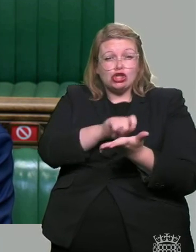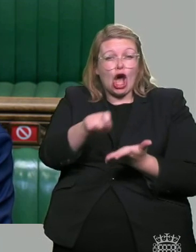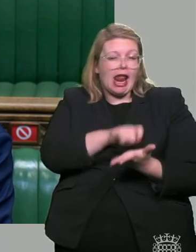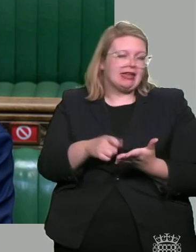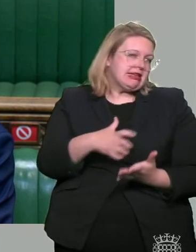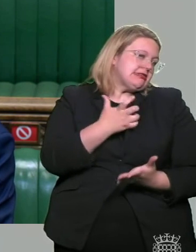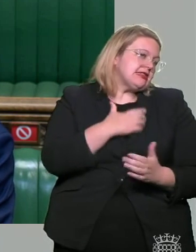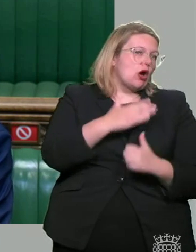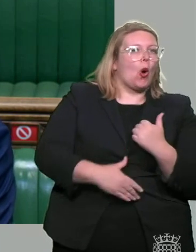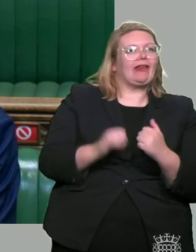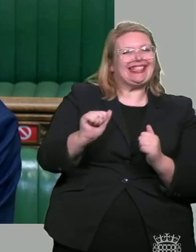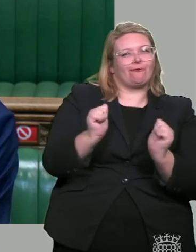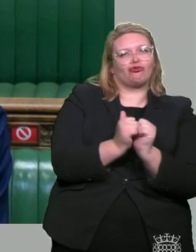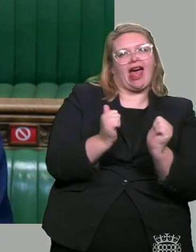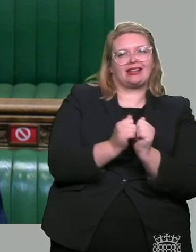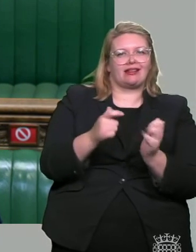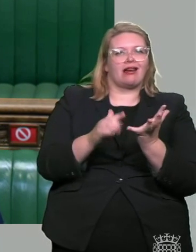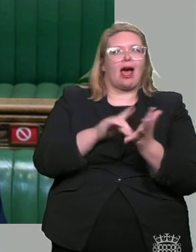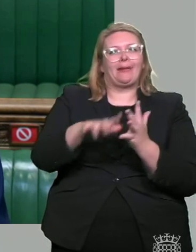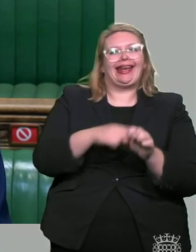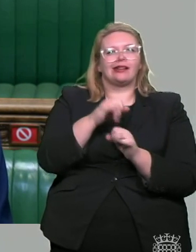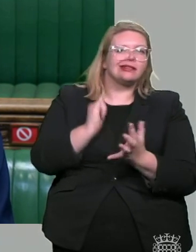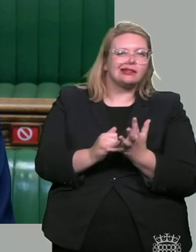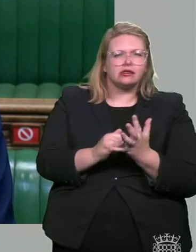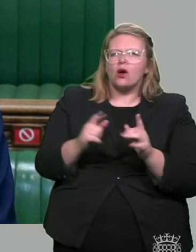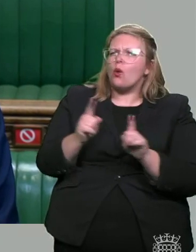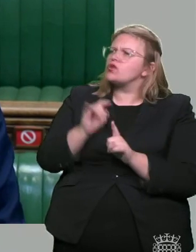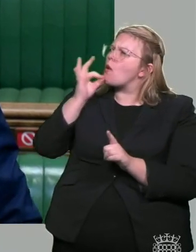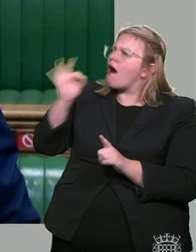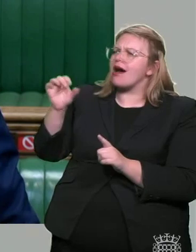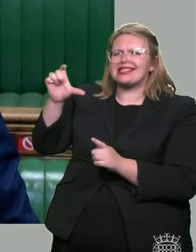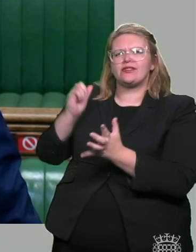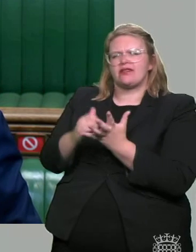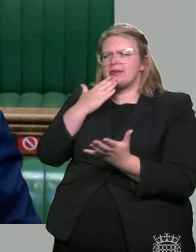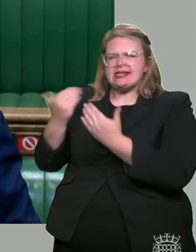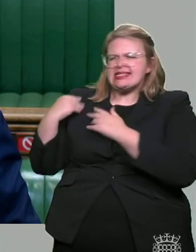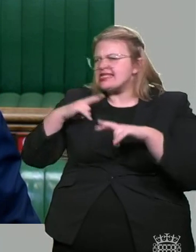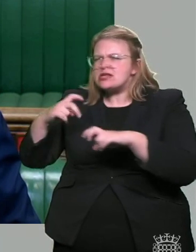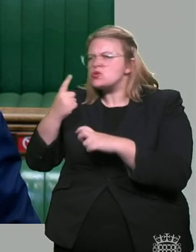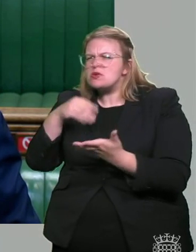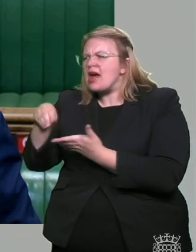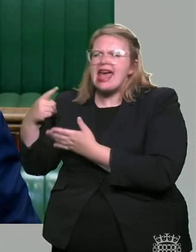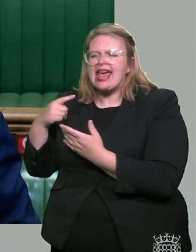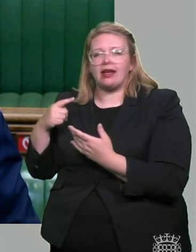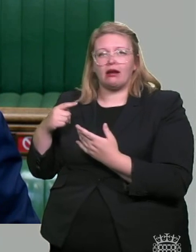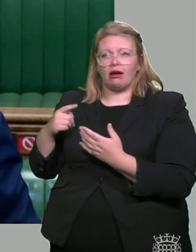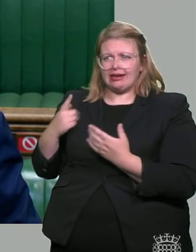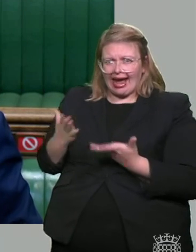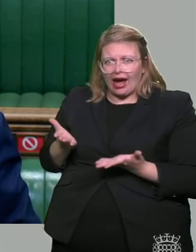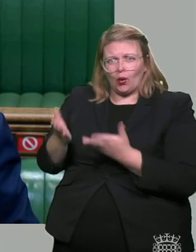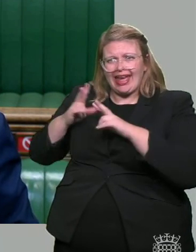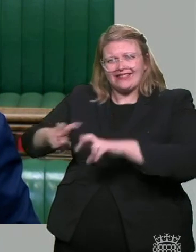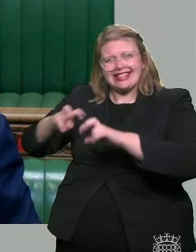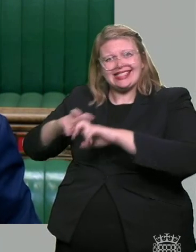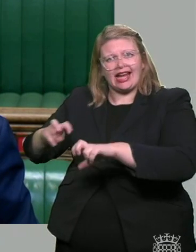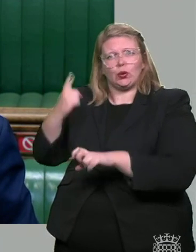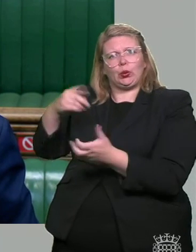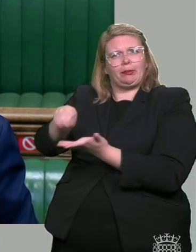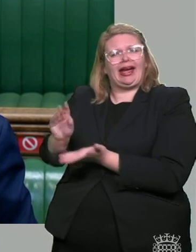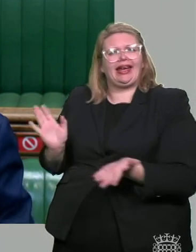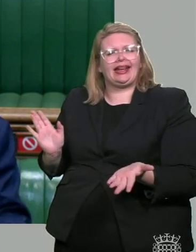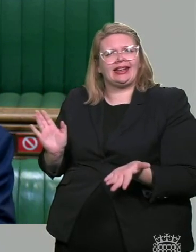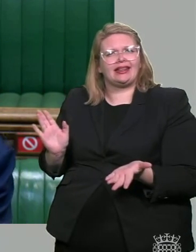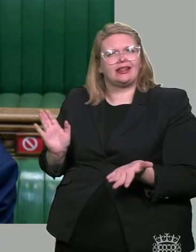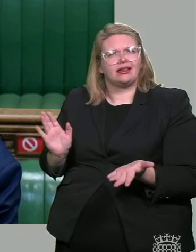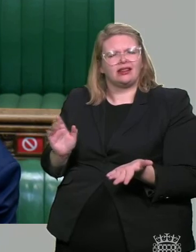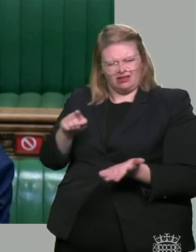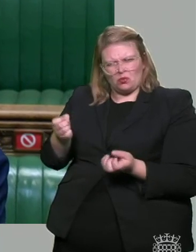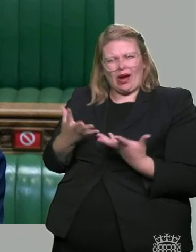He is telling the civil service to find out who paid for the redecoration of his flat—the Cabinet Secretary has been asked to investigate who paid for the refurbishment of the flat.